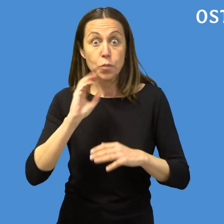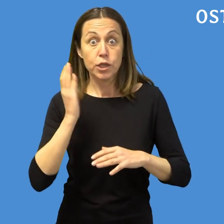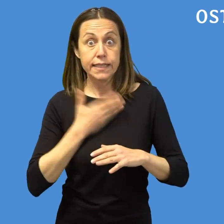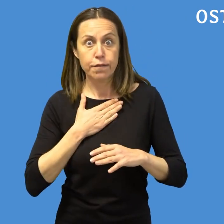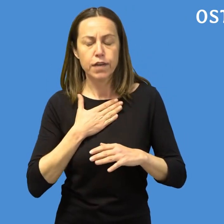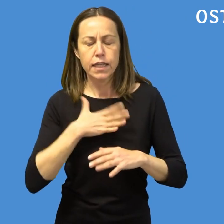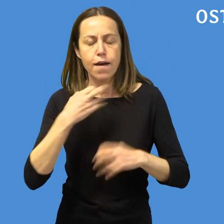afectar